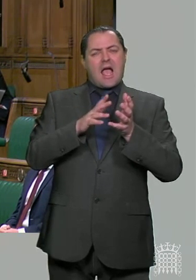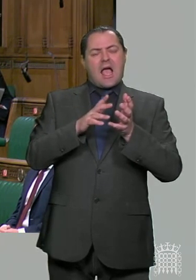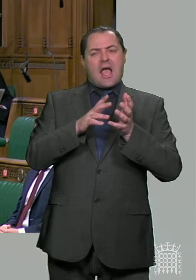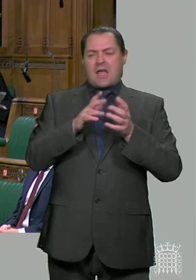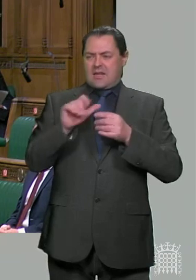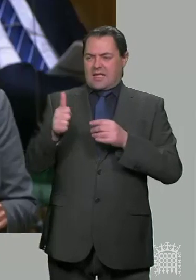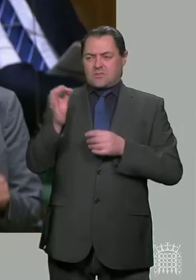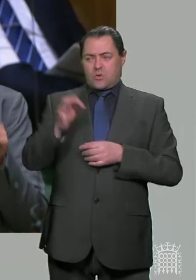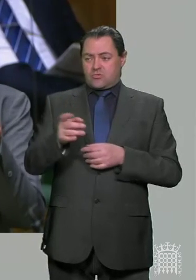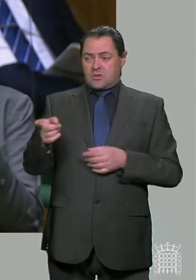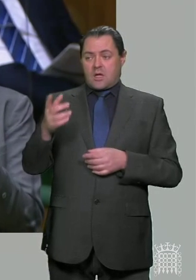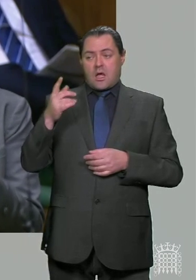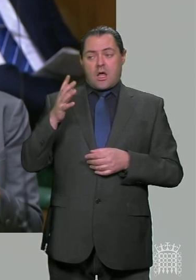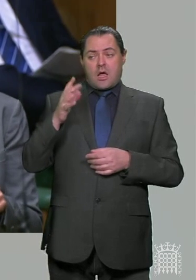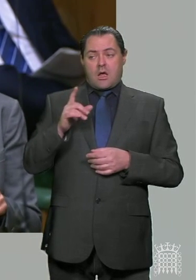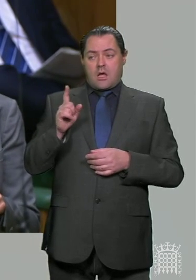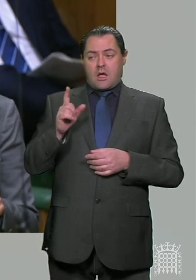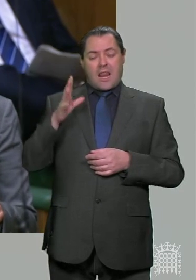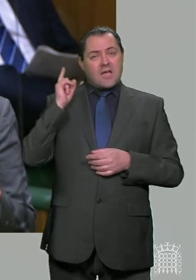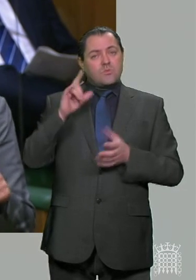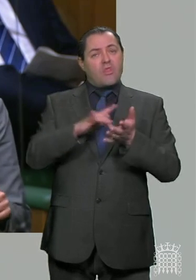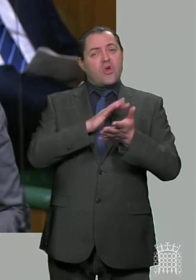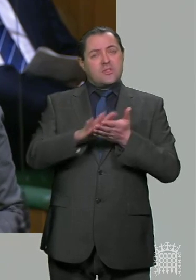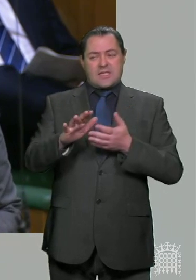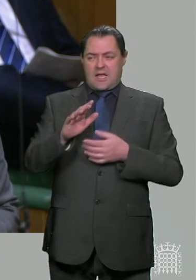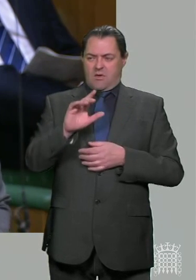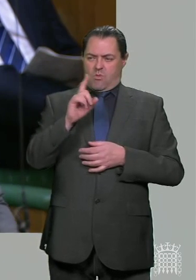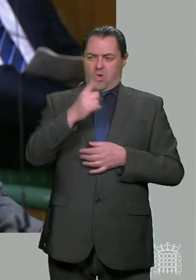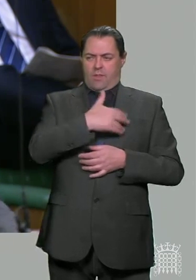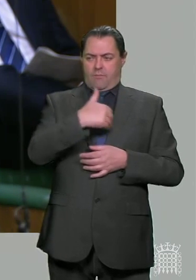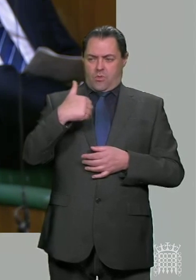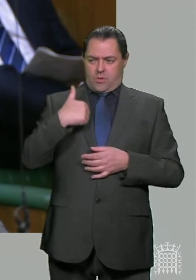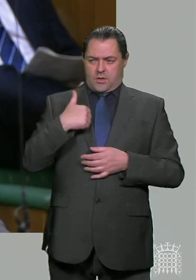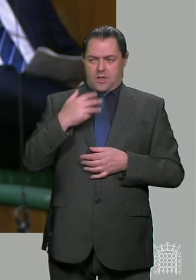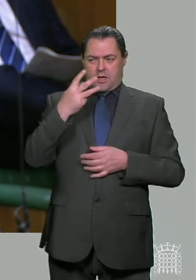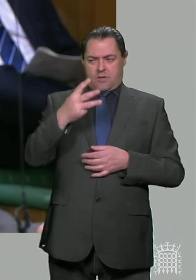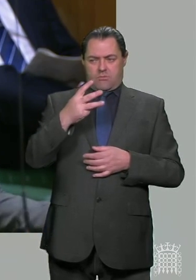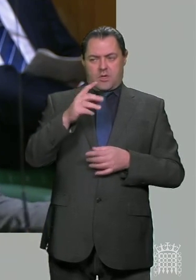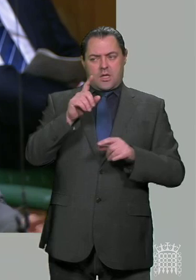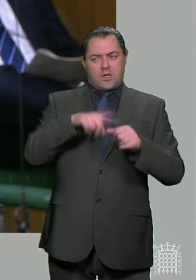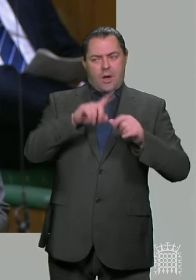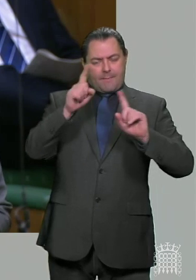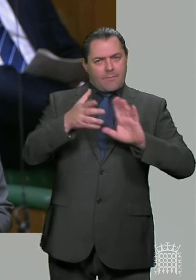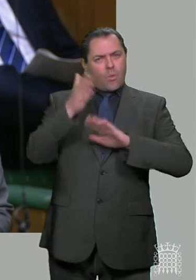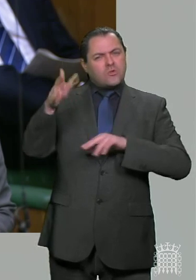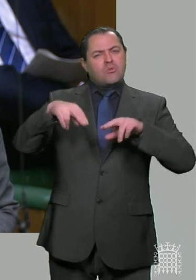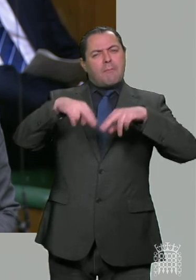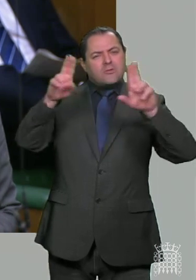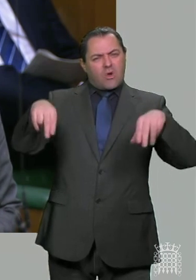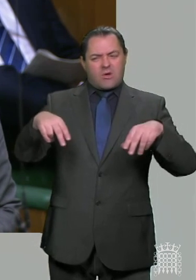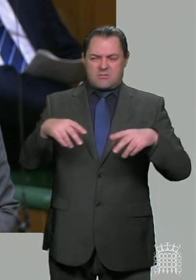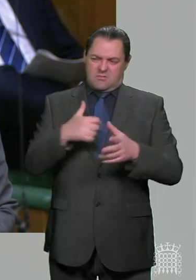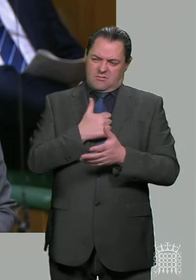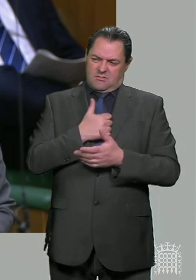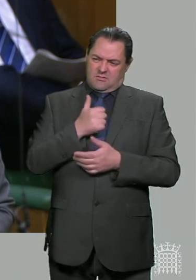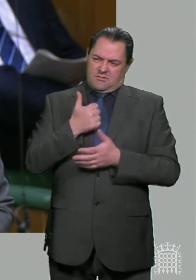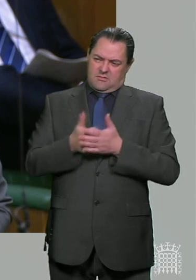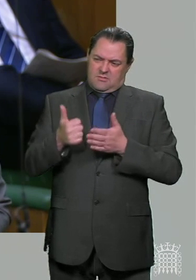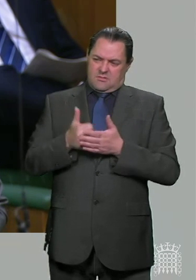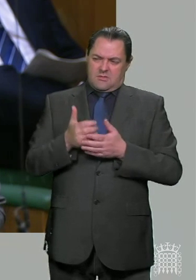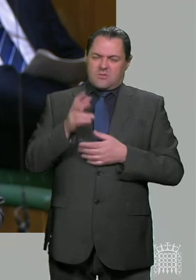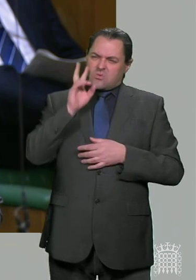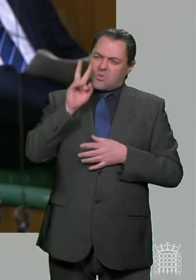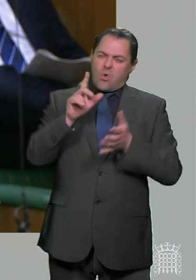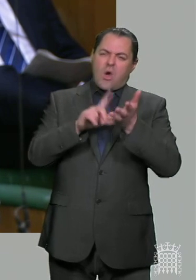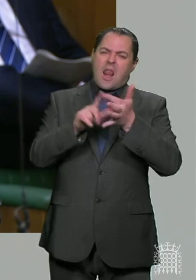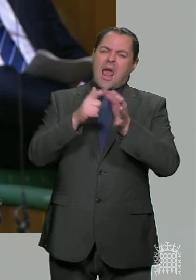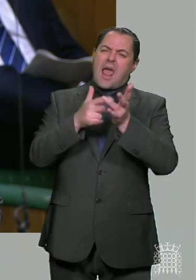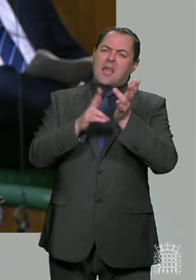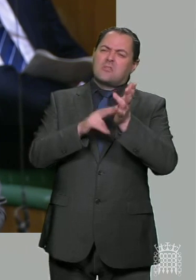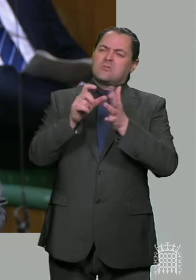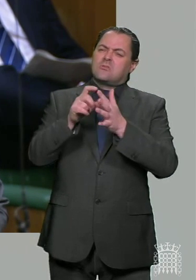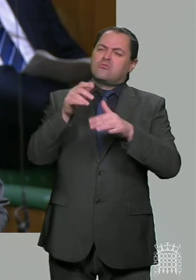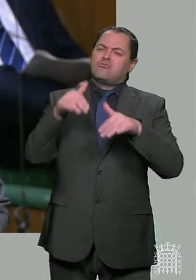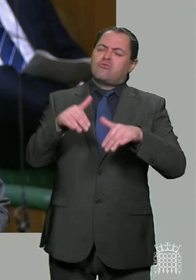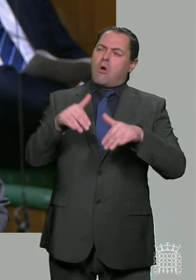Last Thursday at about 1 o’clock in the morning three young people popped out to Maccy D’s, as you do, and noticed a Leyland shop massively on fire.